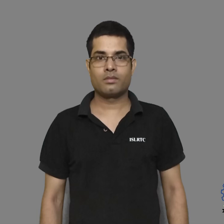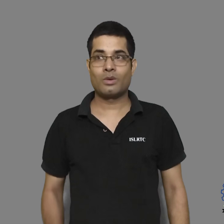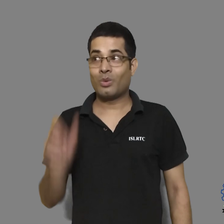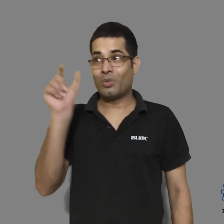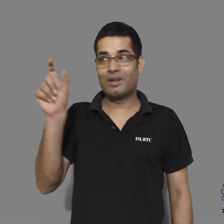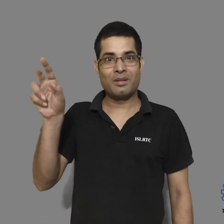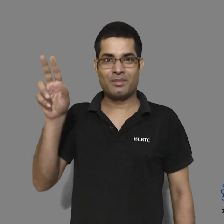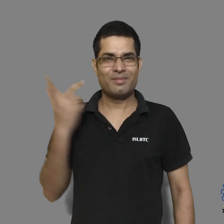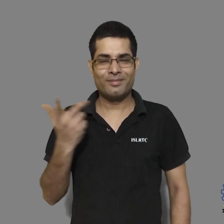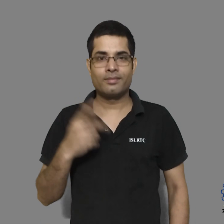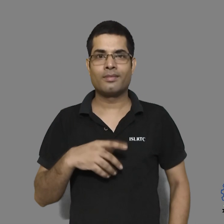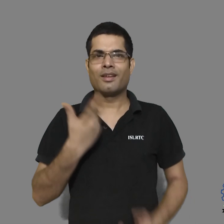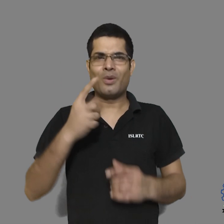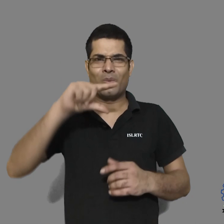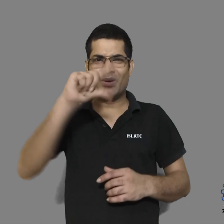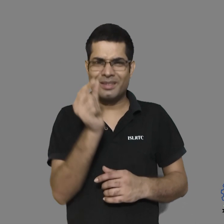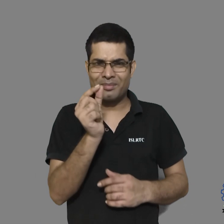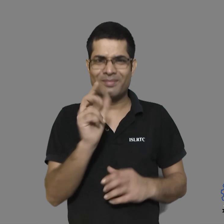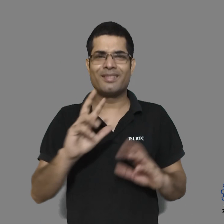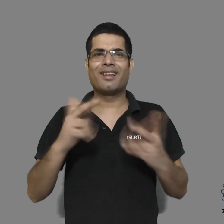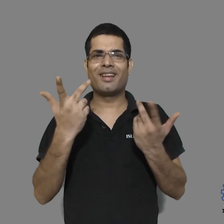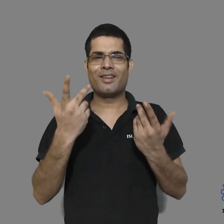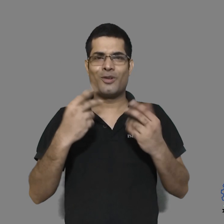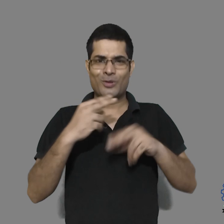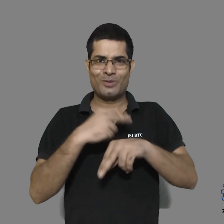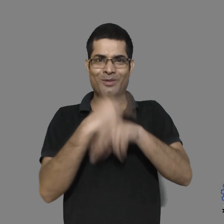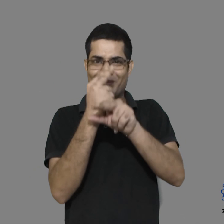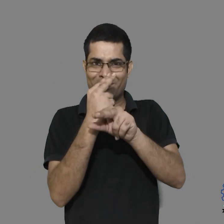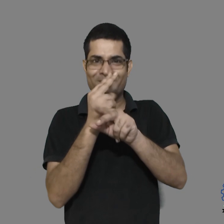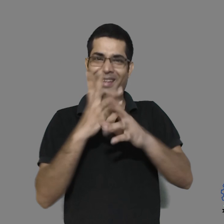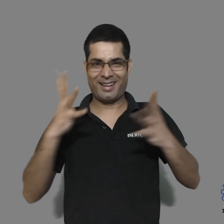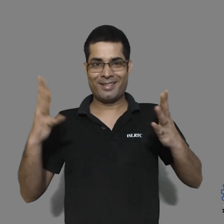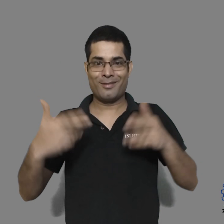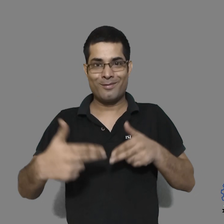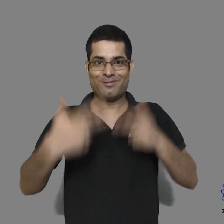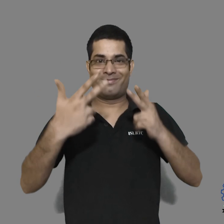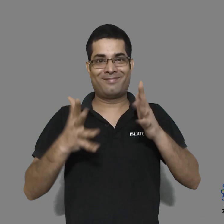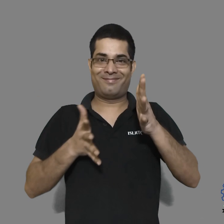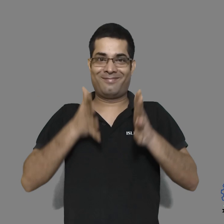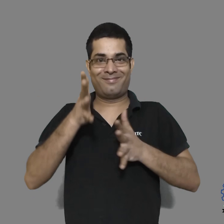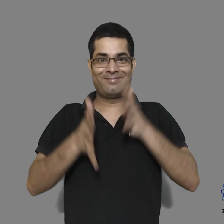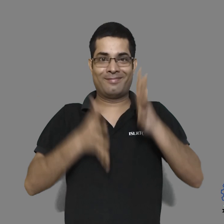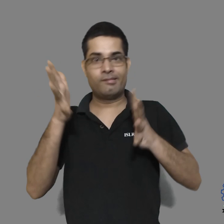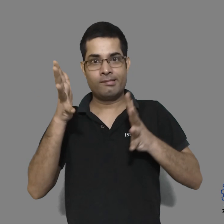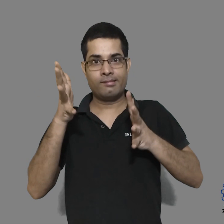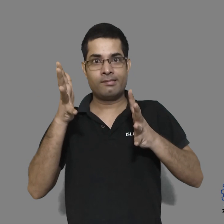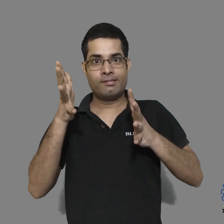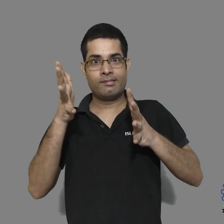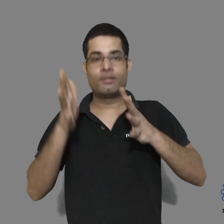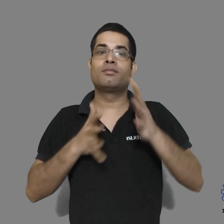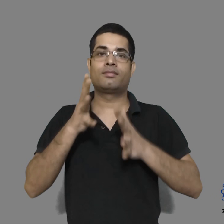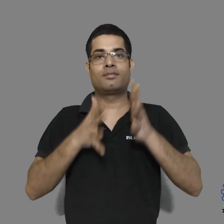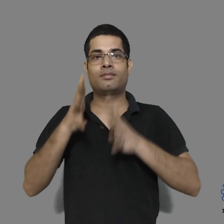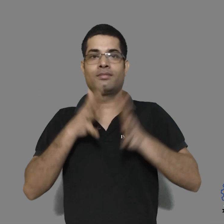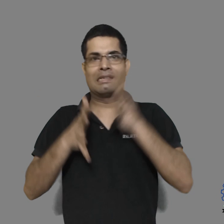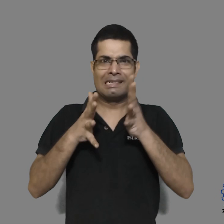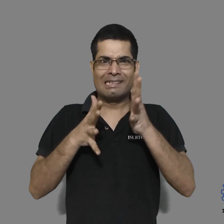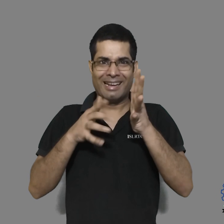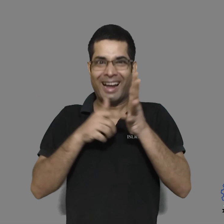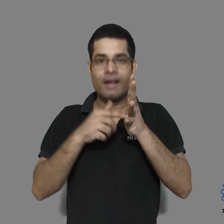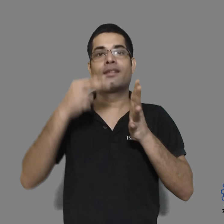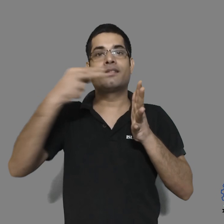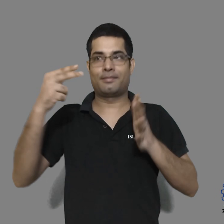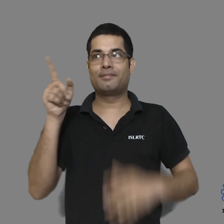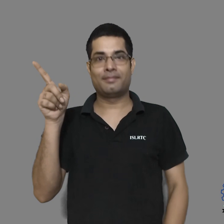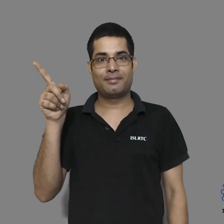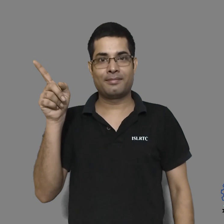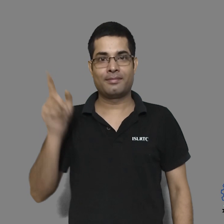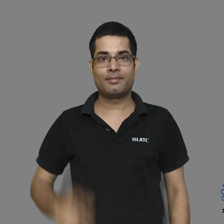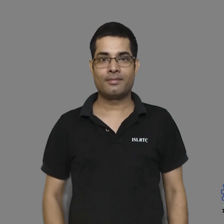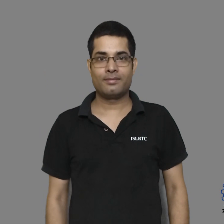Freezing